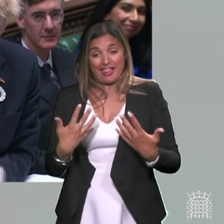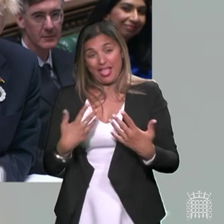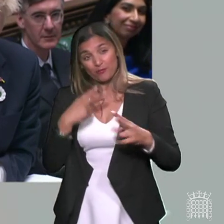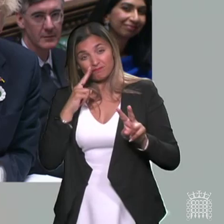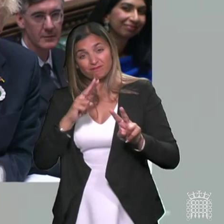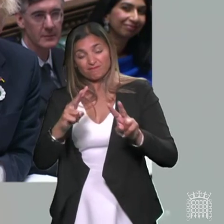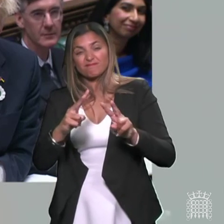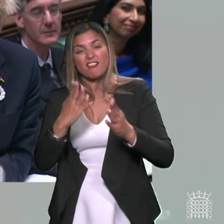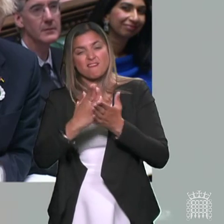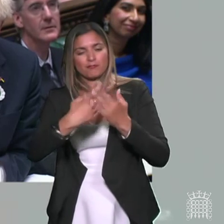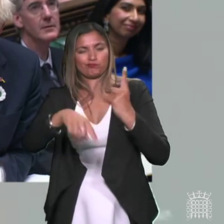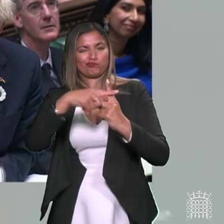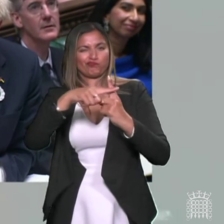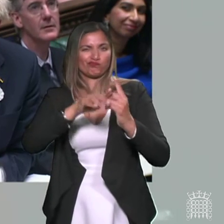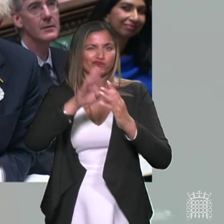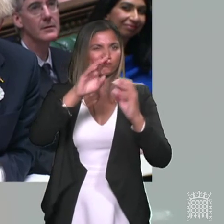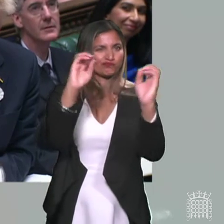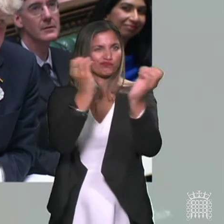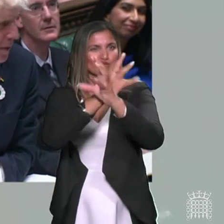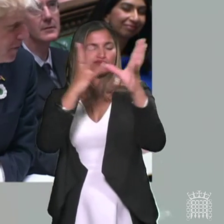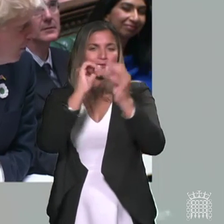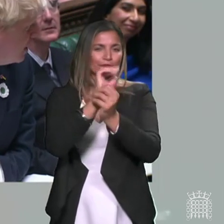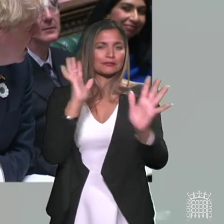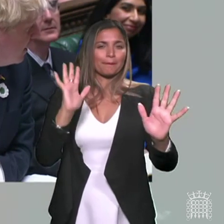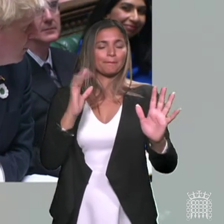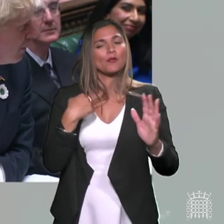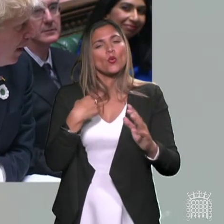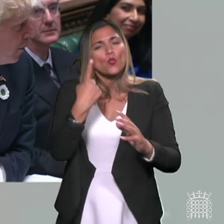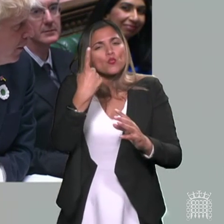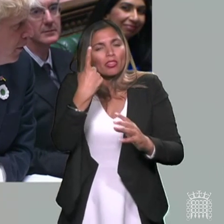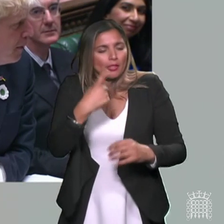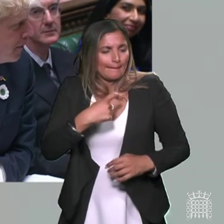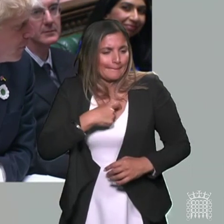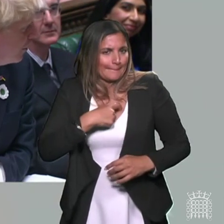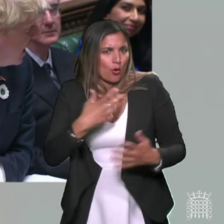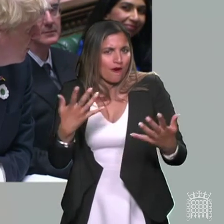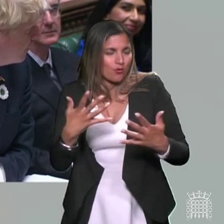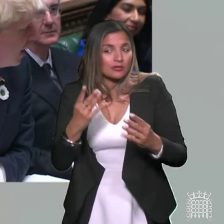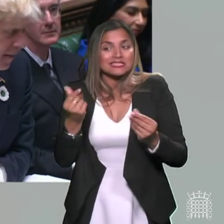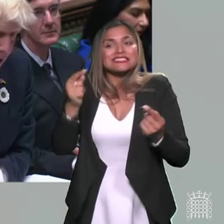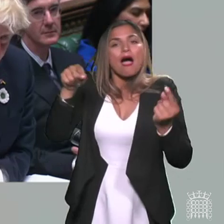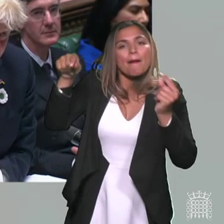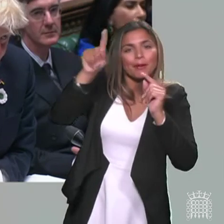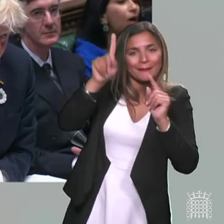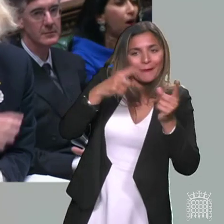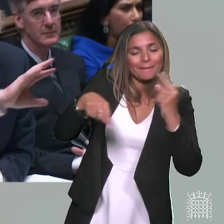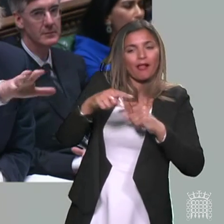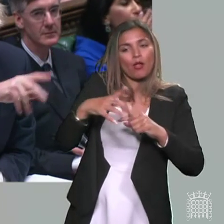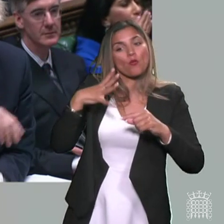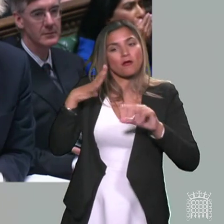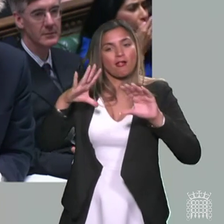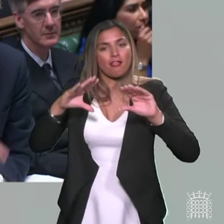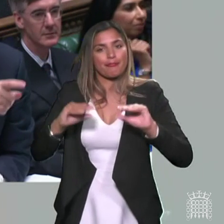I have only one anxiety. We all know that there are people around the world who hope that this will be the end of Brexit.